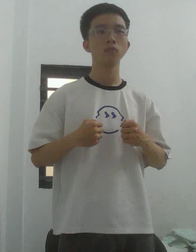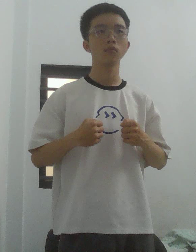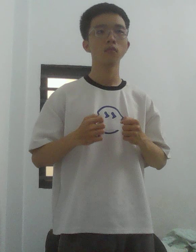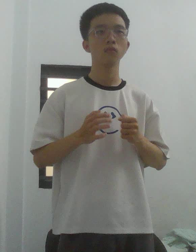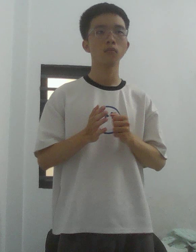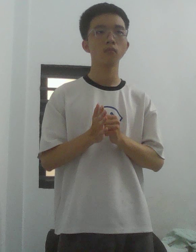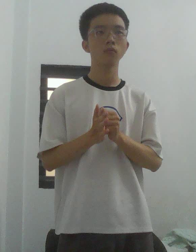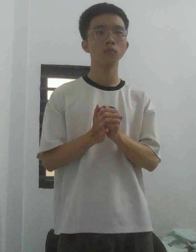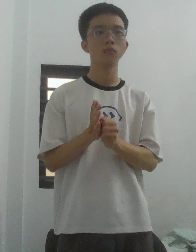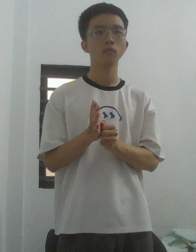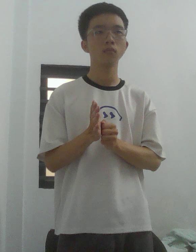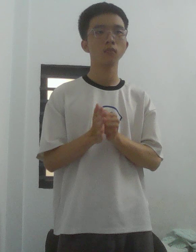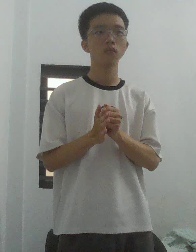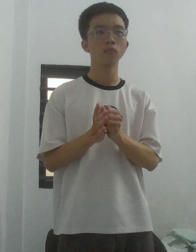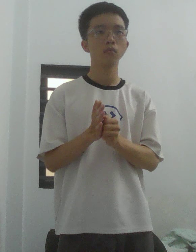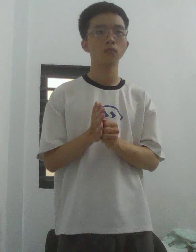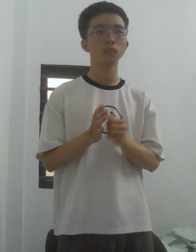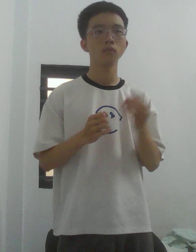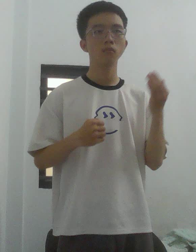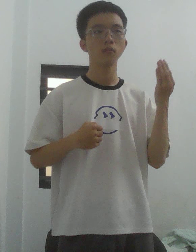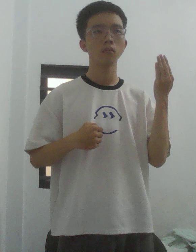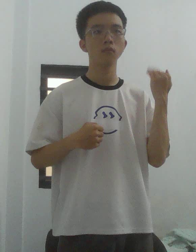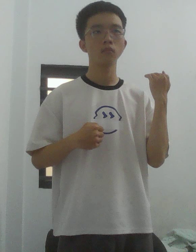thang truoc